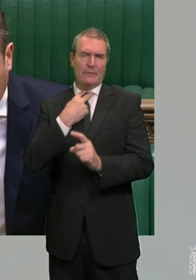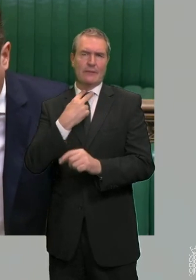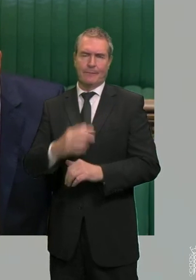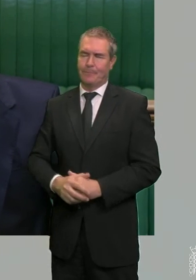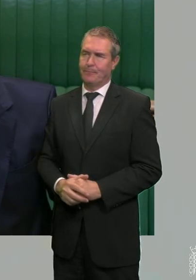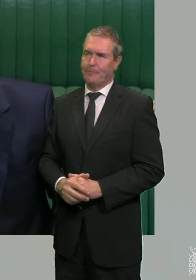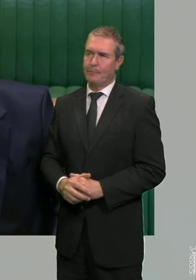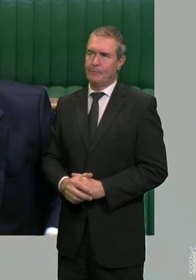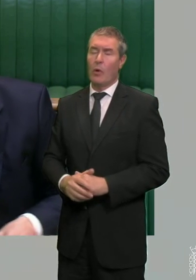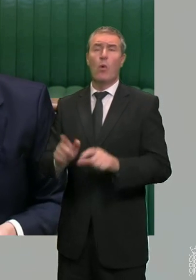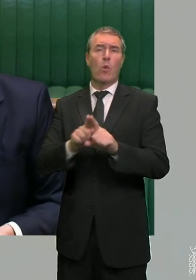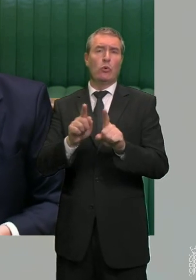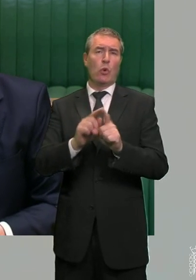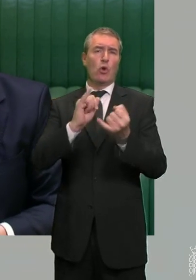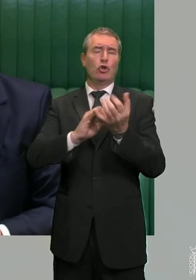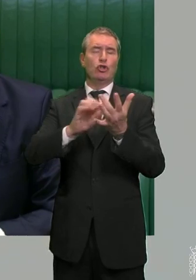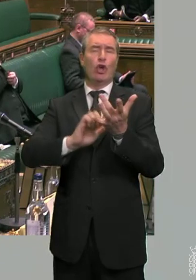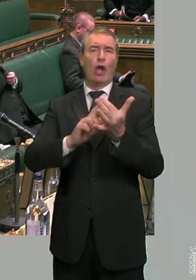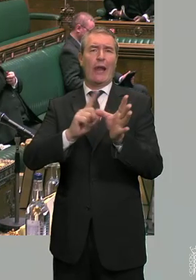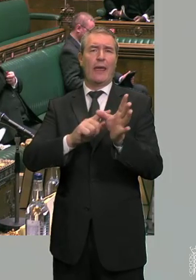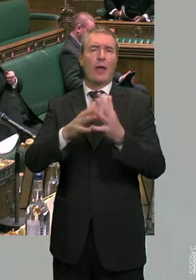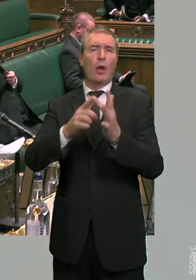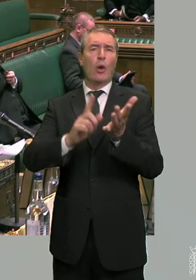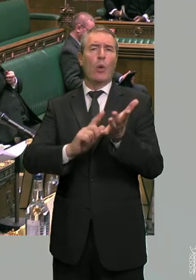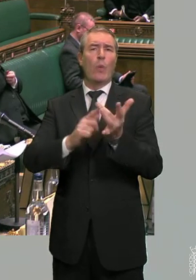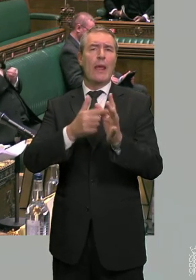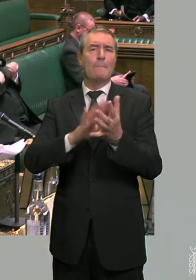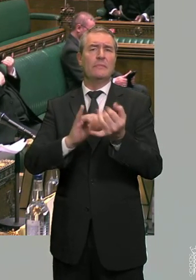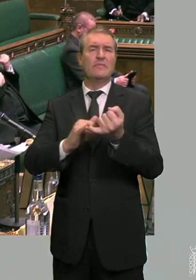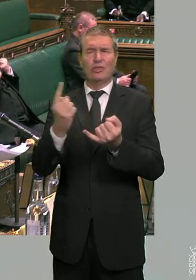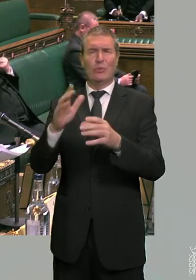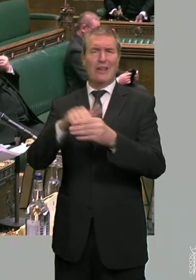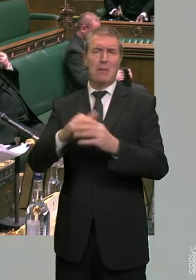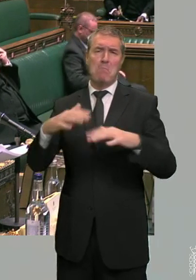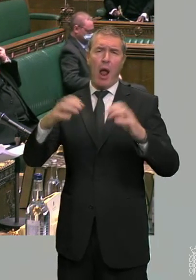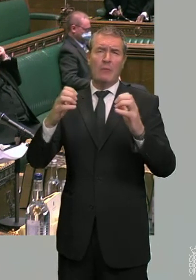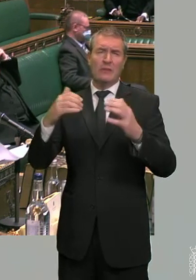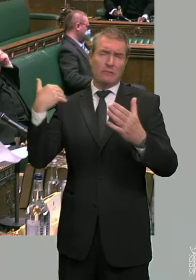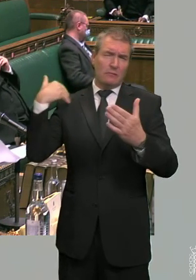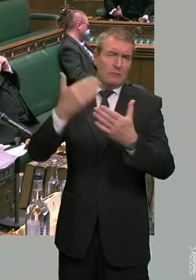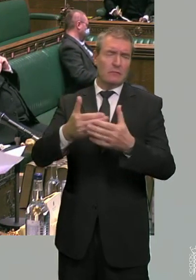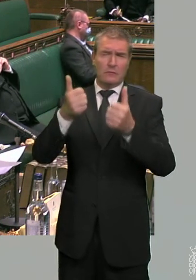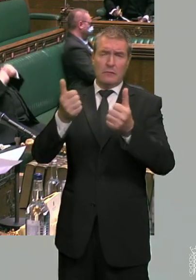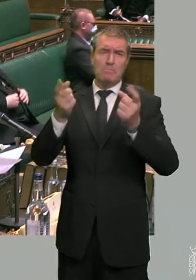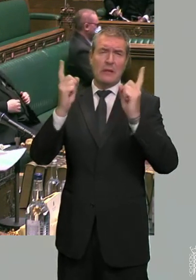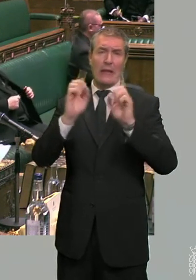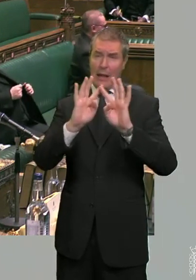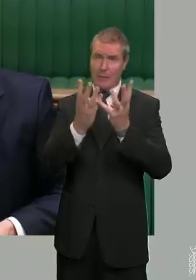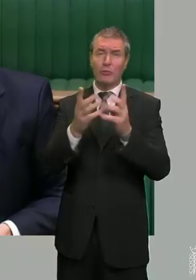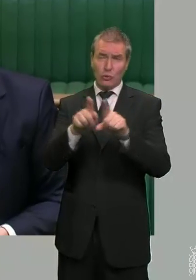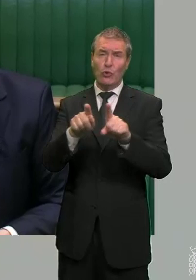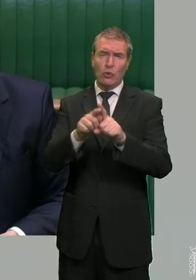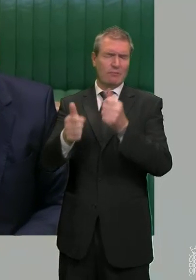I also pay tribute to Shirley Williams. She was a great parliamentarian, and a formidable Minister and Cabinet Minister.